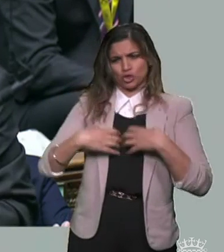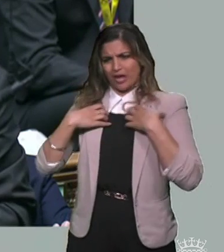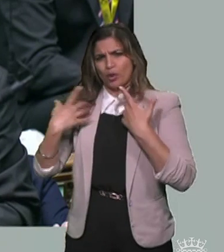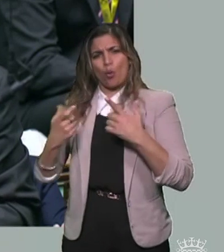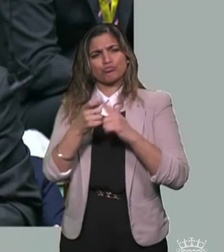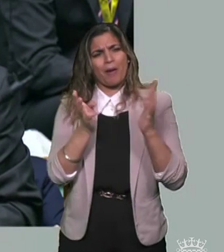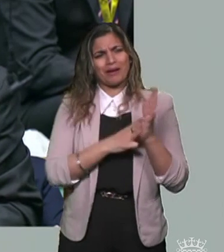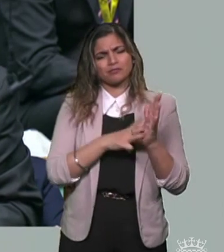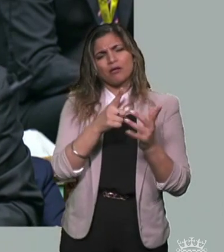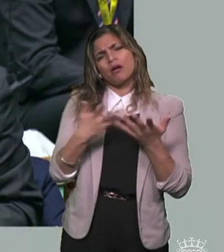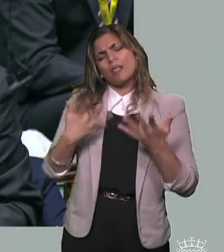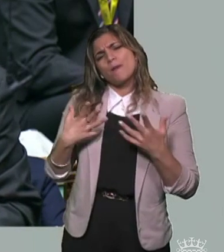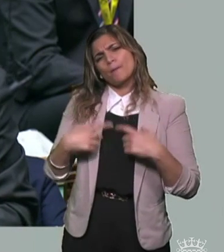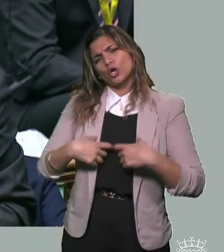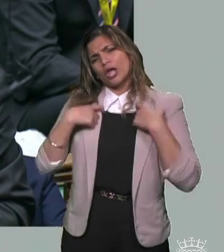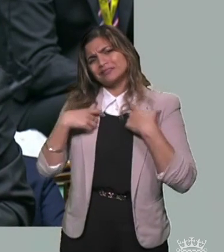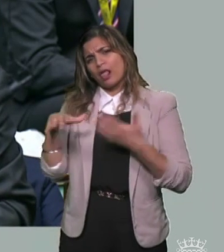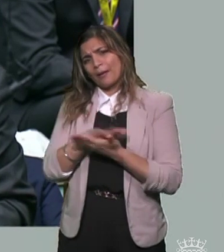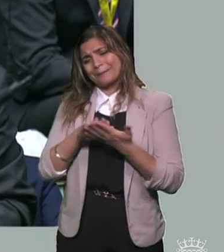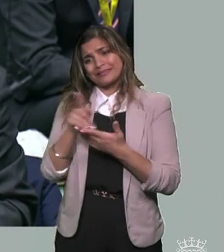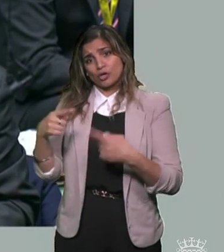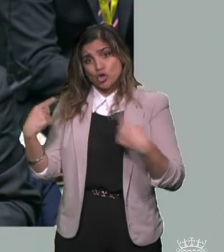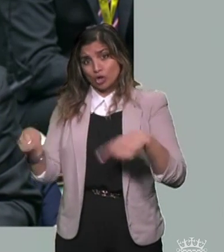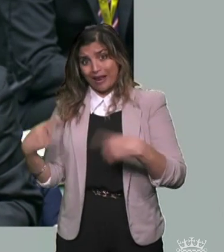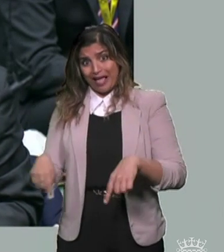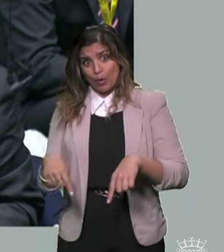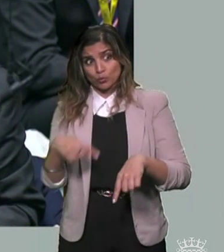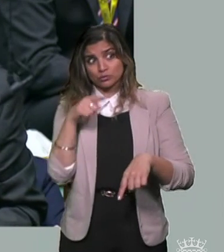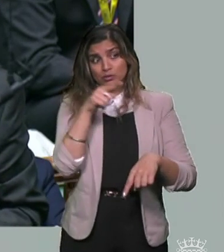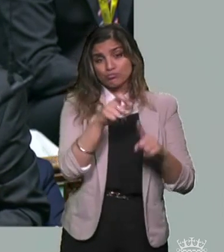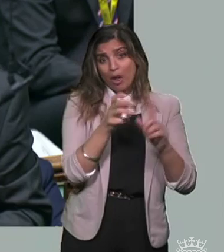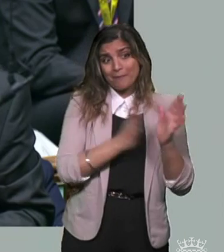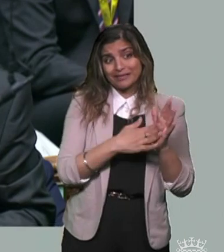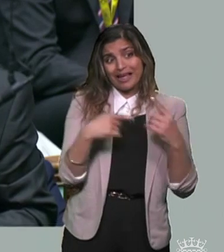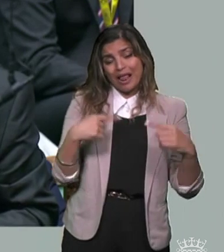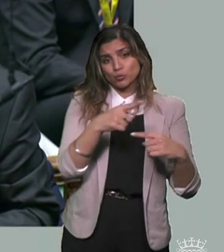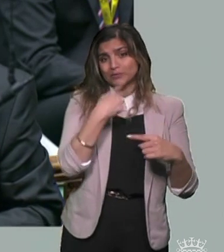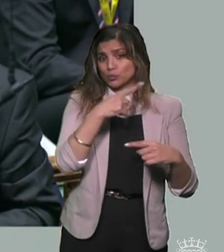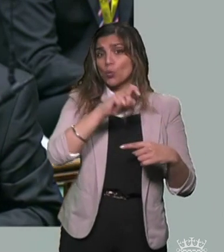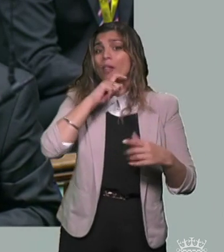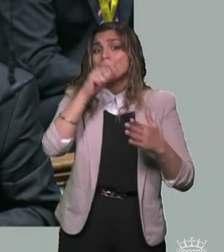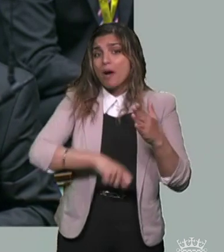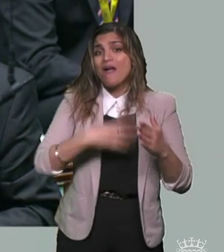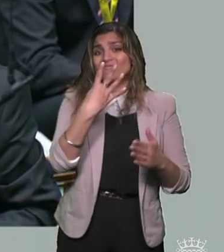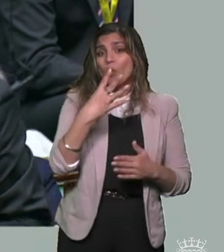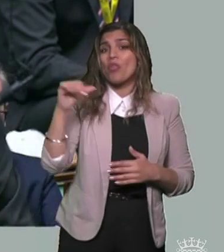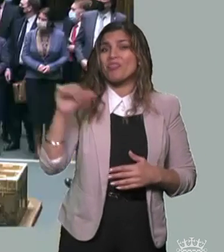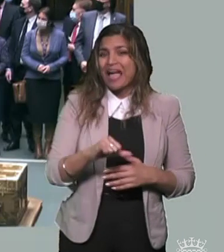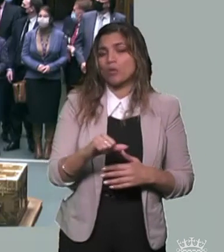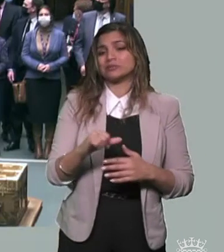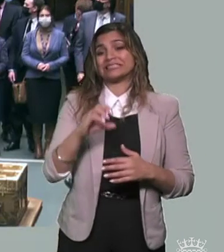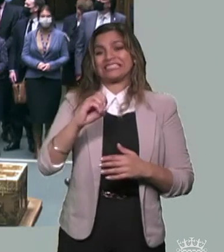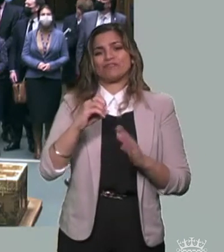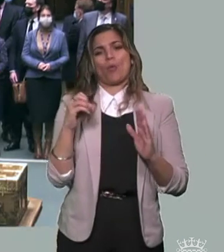Is the current Chancellor denying the current Prime Minister the right to fulfil his pledge to buy 4,000 zero-emission buses?